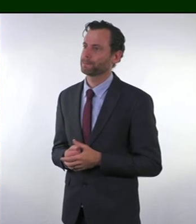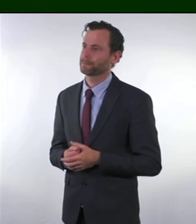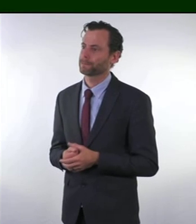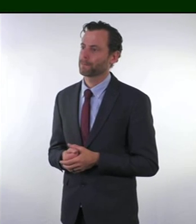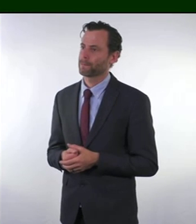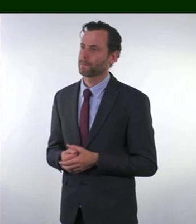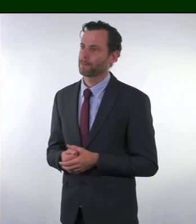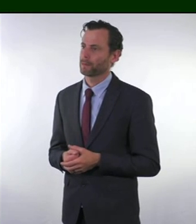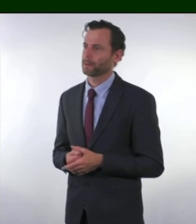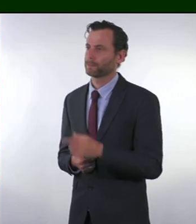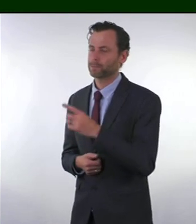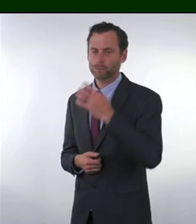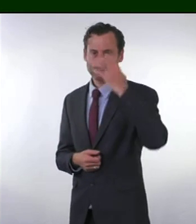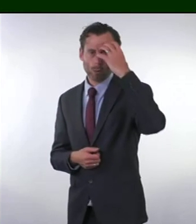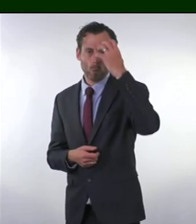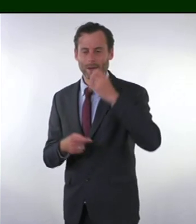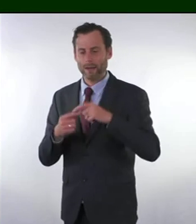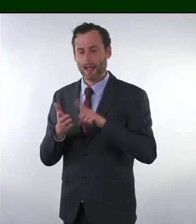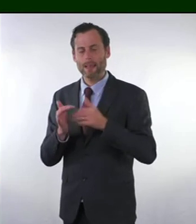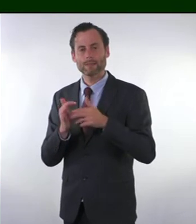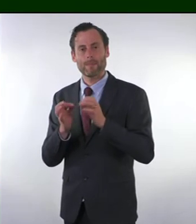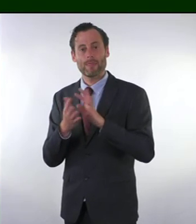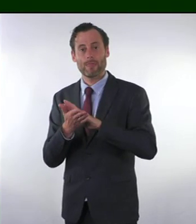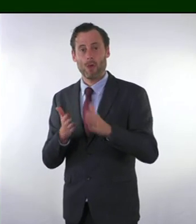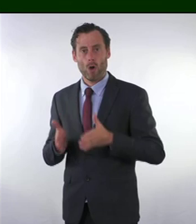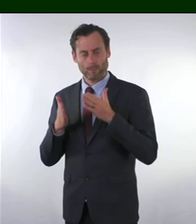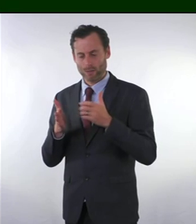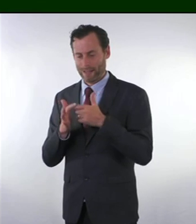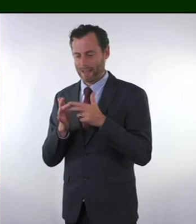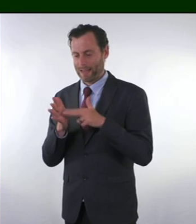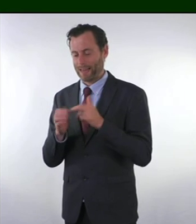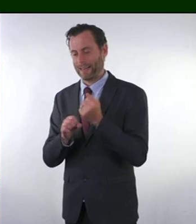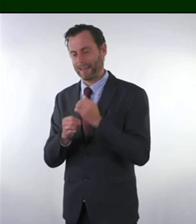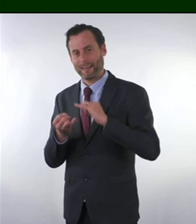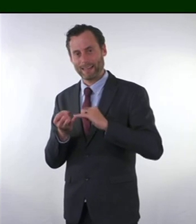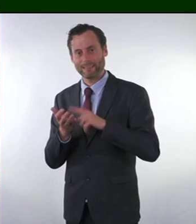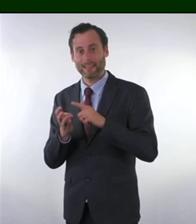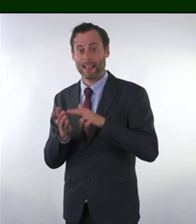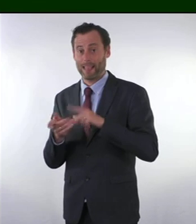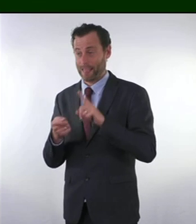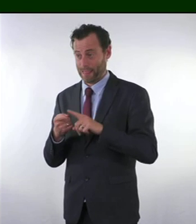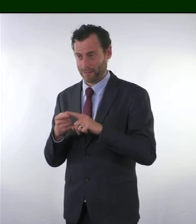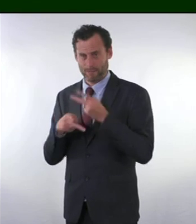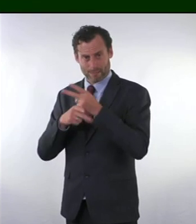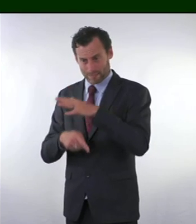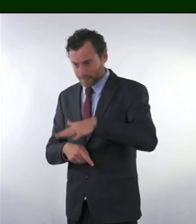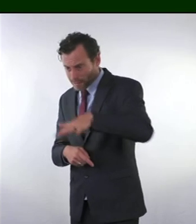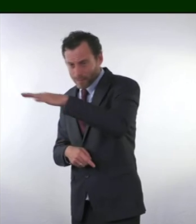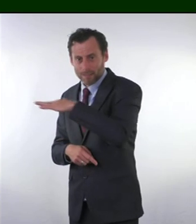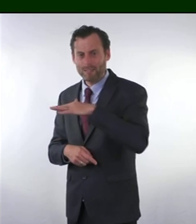The Queen Elizabeth Hospital in King’s Lynn serves more than 300,000 people across Norfolk, Cambridgeshire and Lincolnshire.